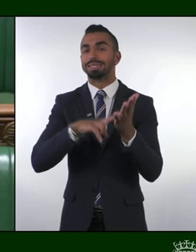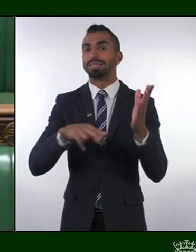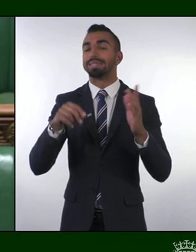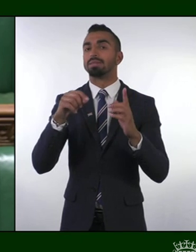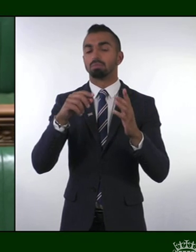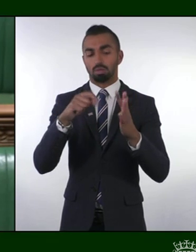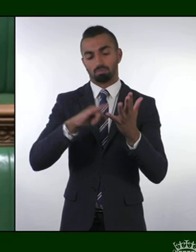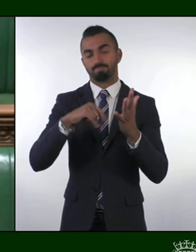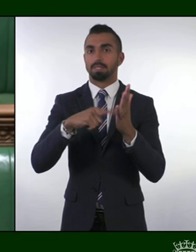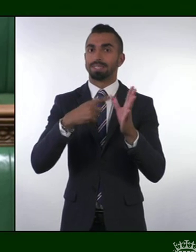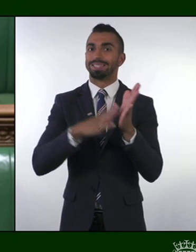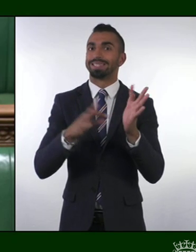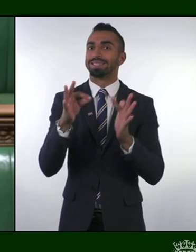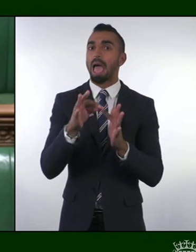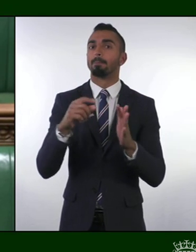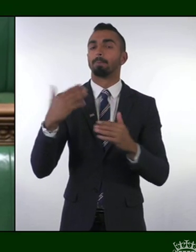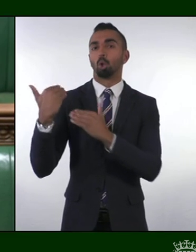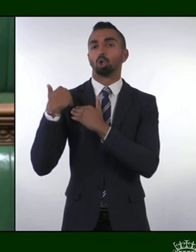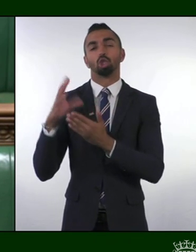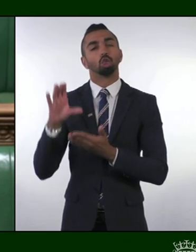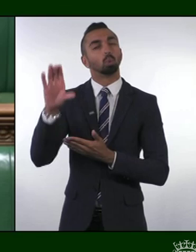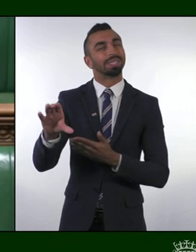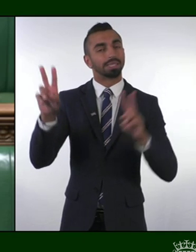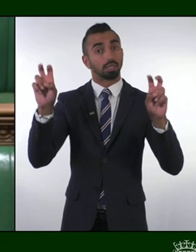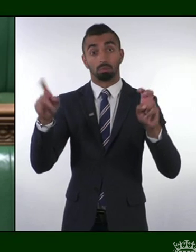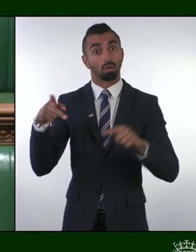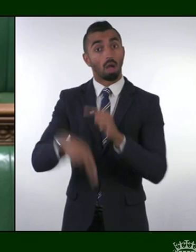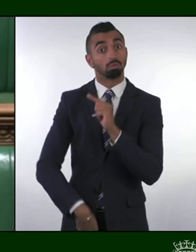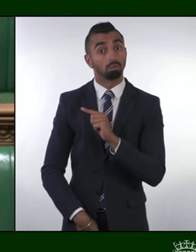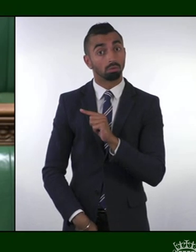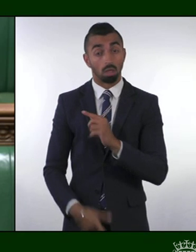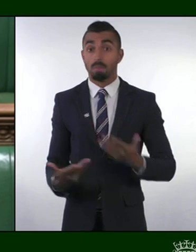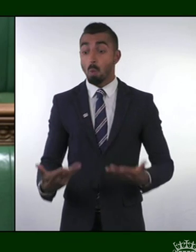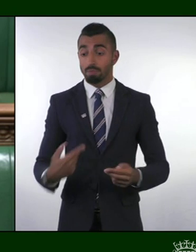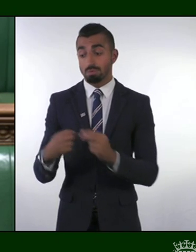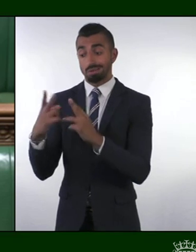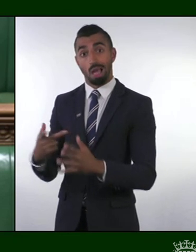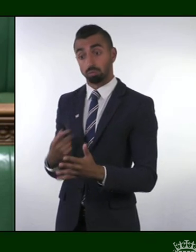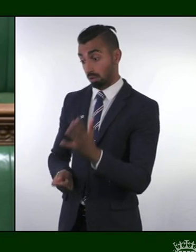Right now, there is no stamp duty on transactions below £125,000.